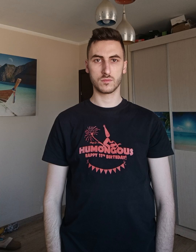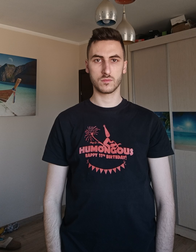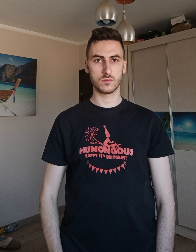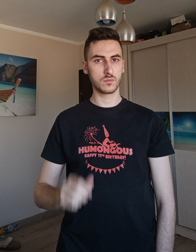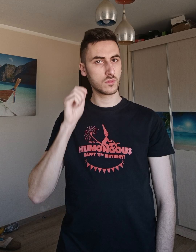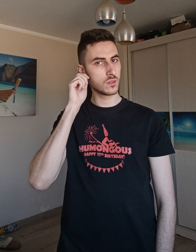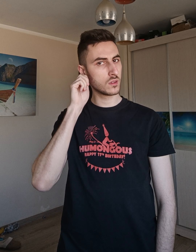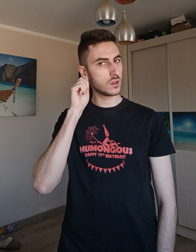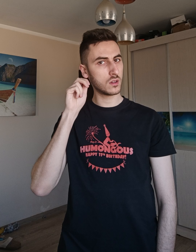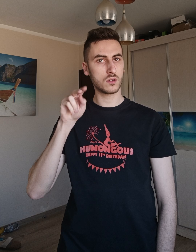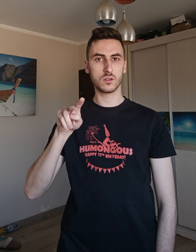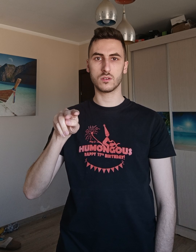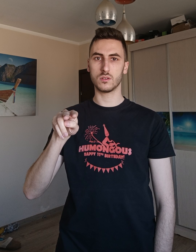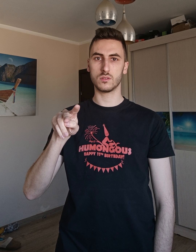אחות